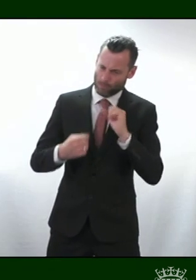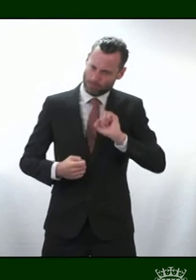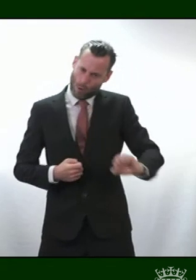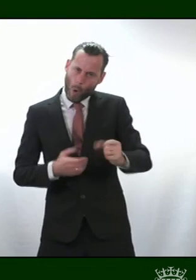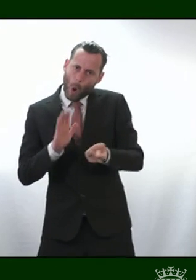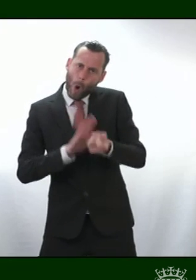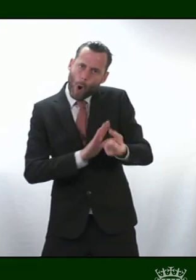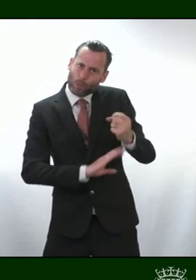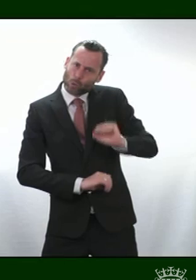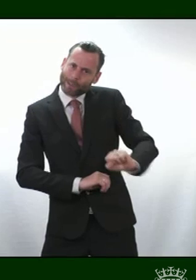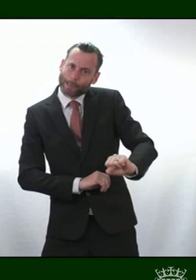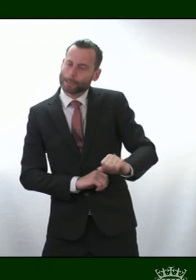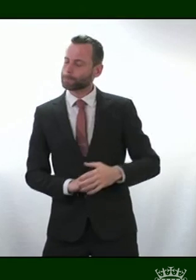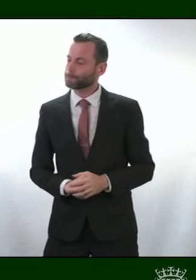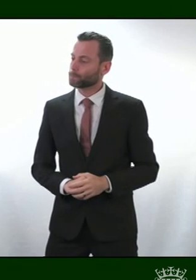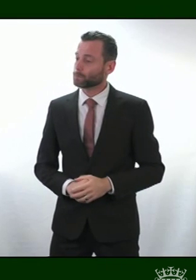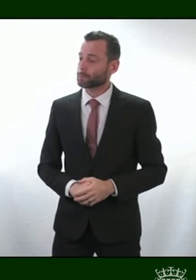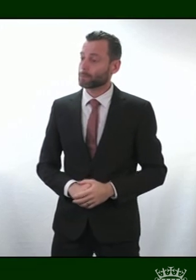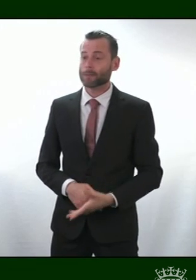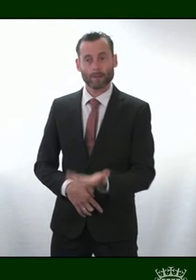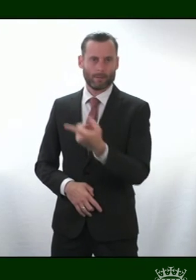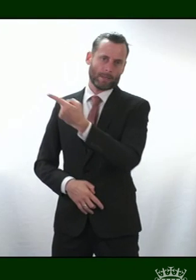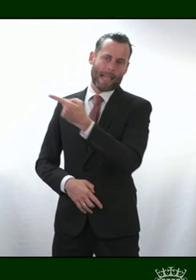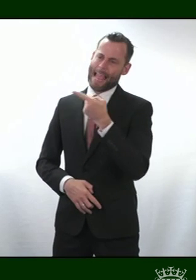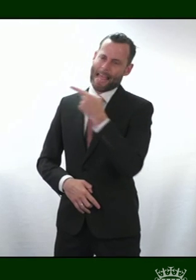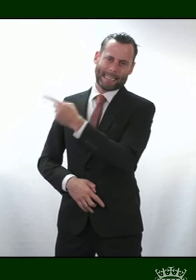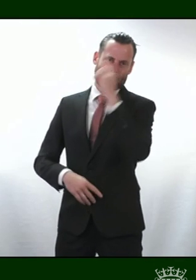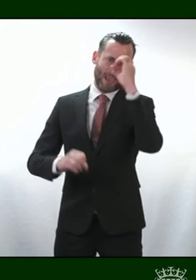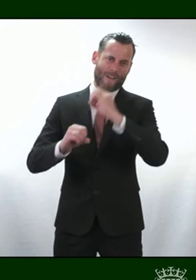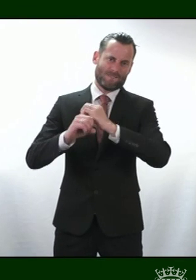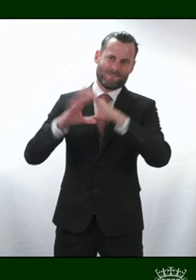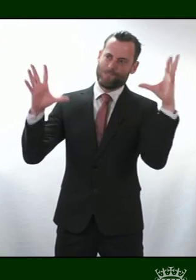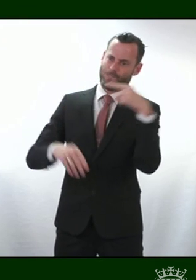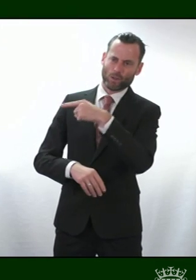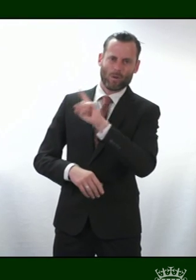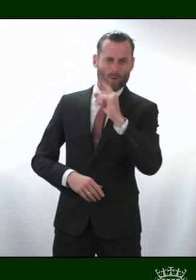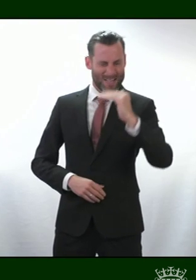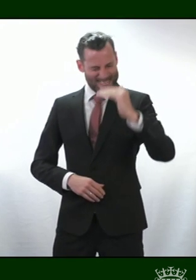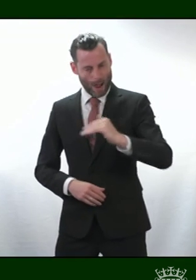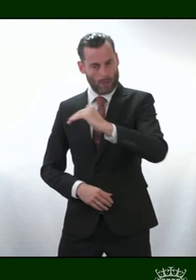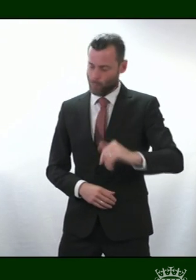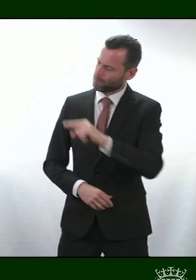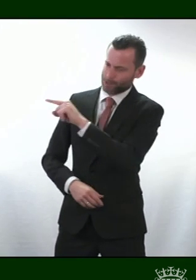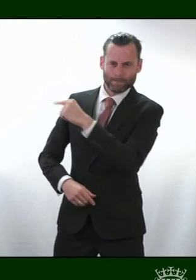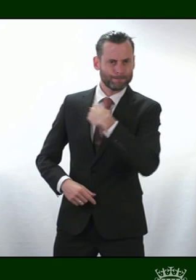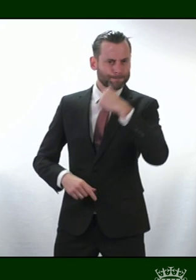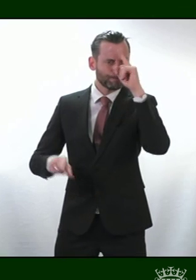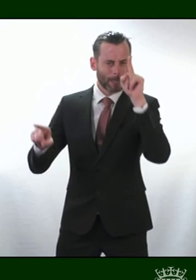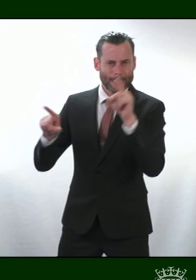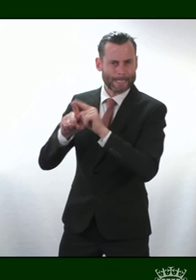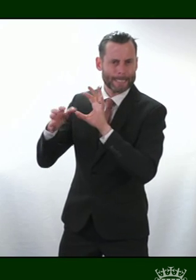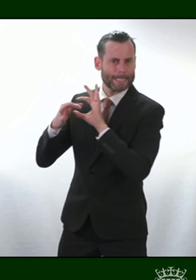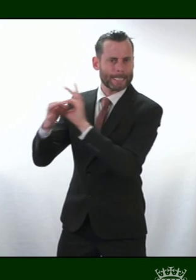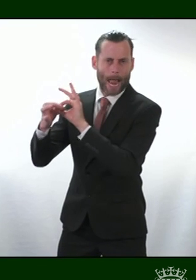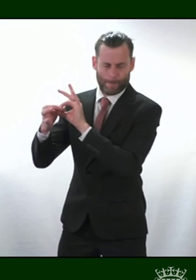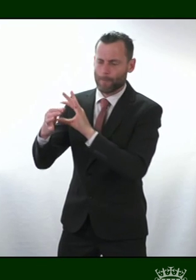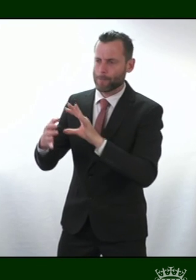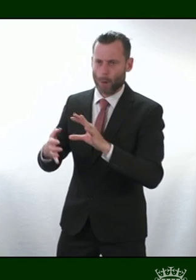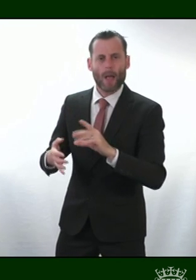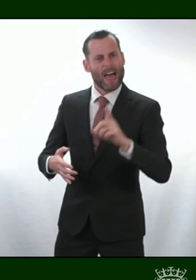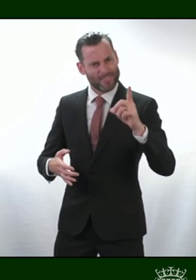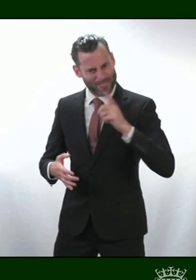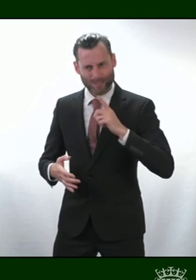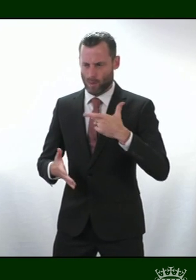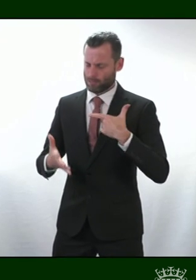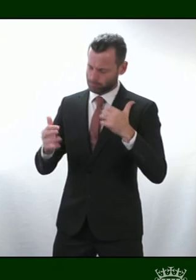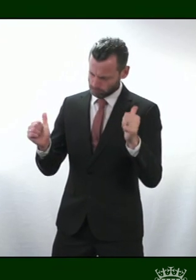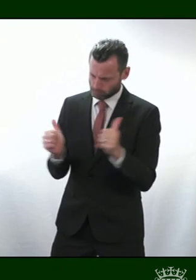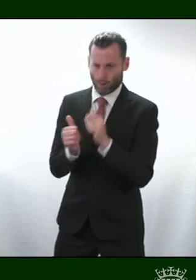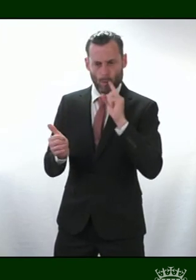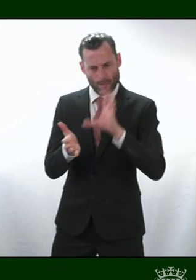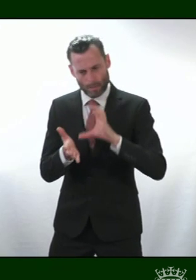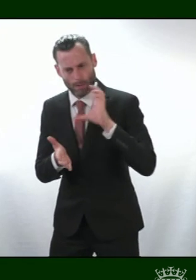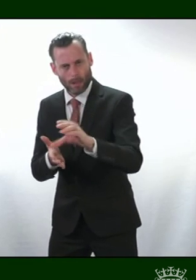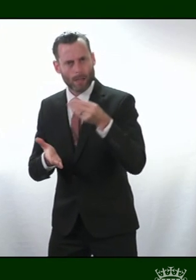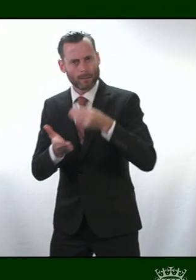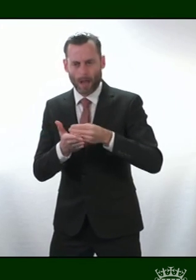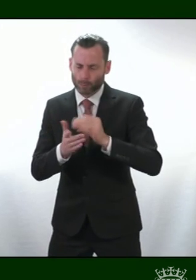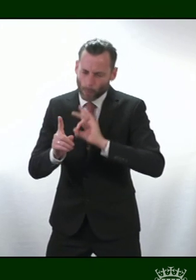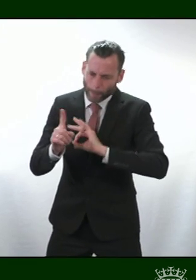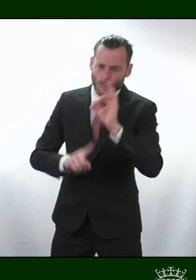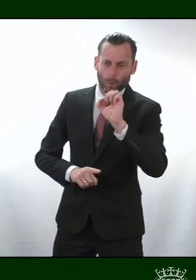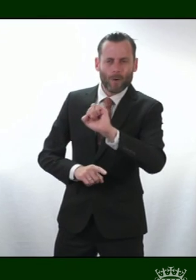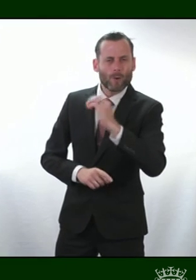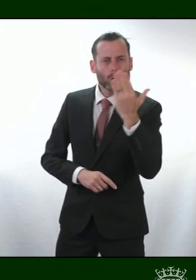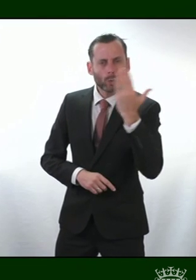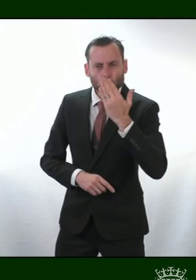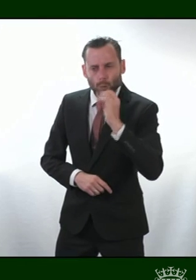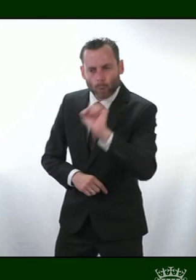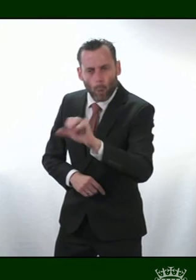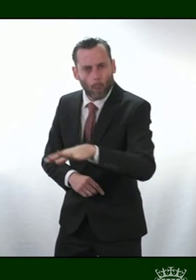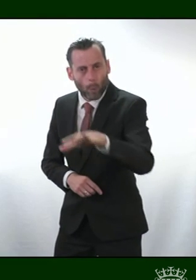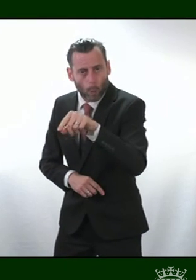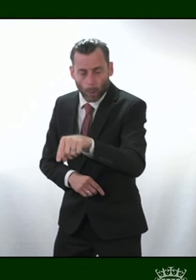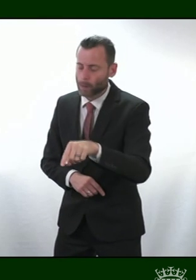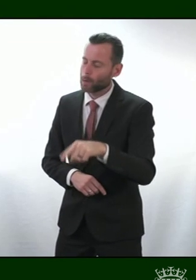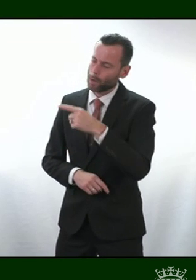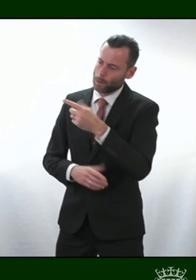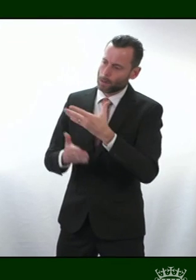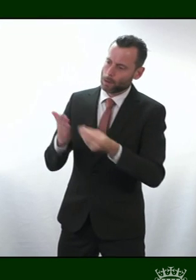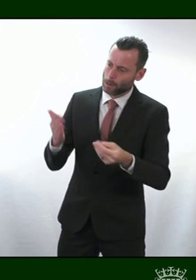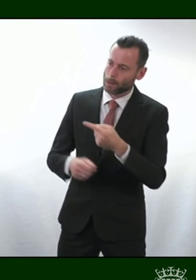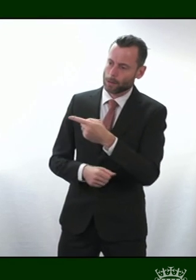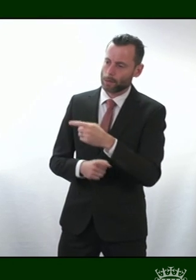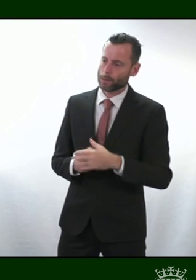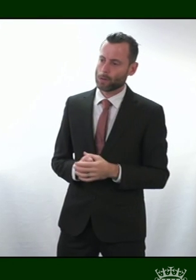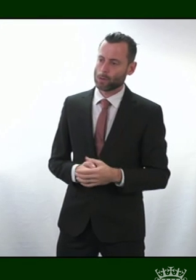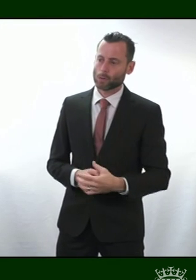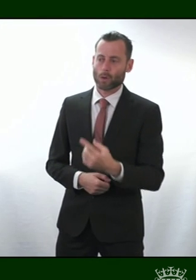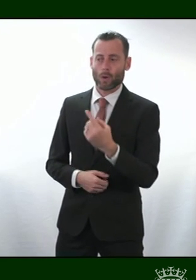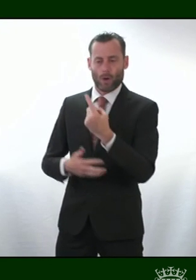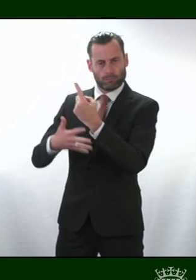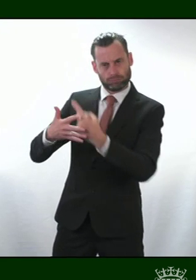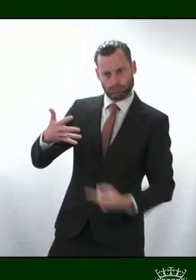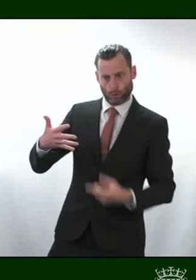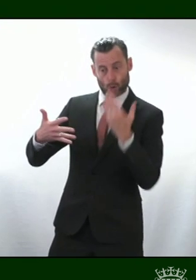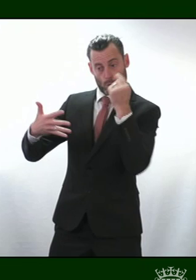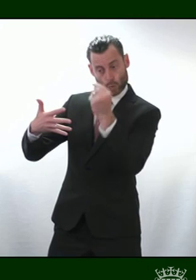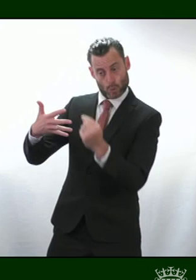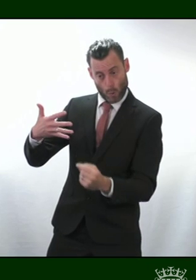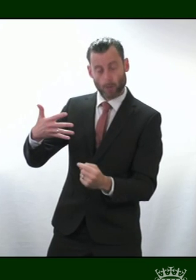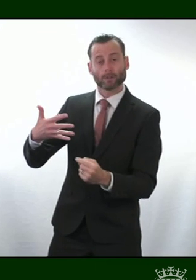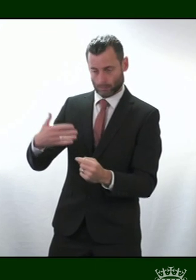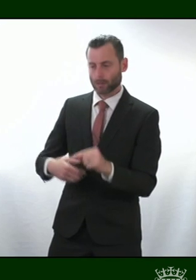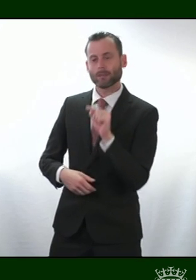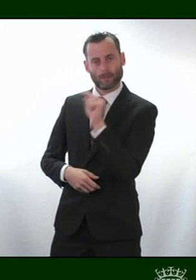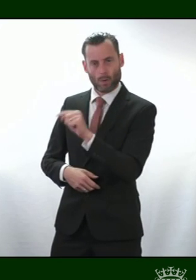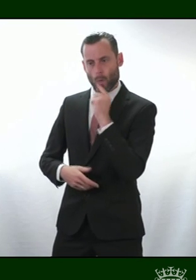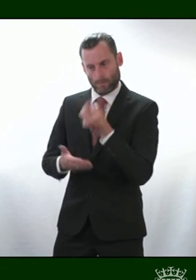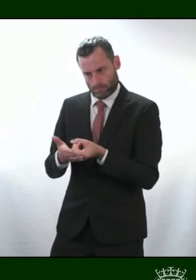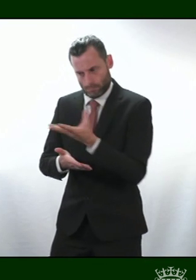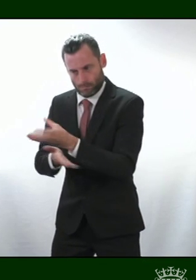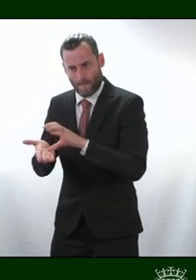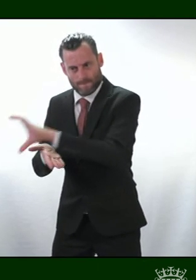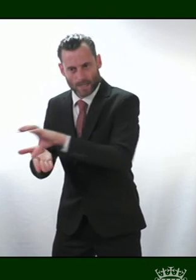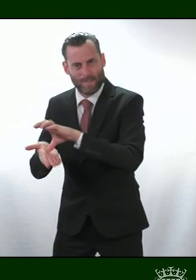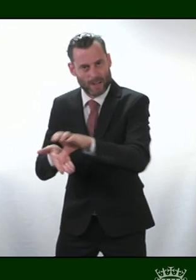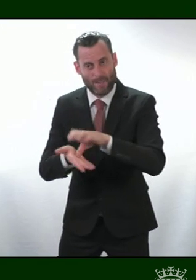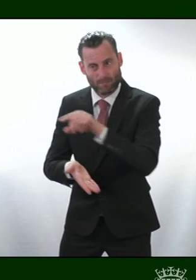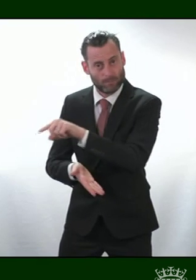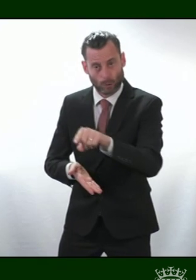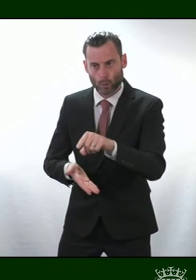It is precisely because we believe in my honourable Friend’s vision, which I share, of a great south-west that we are allocating considerable sums to the maintenance and improvement of school estates in his constituency; I might single out West Alvington Church of England Academy and Eden Park Primary and Nursery School, which will benefit from just some of this funding.